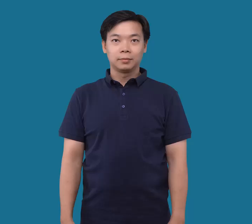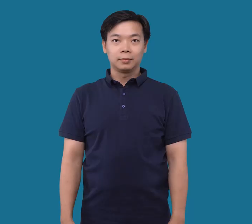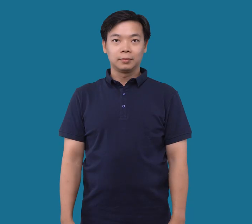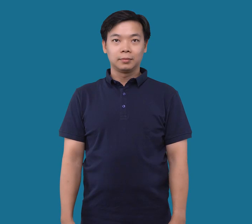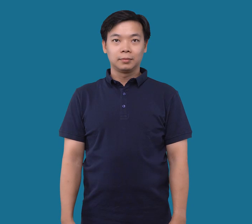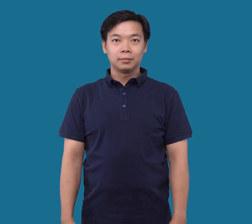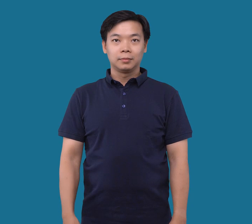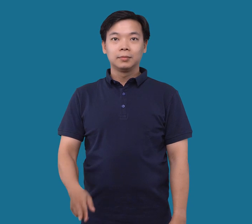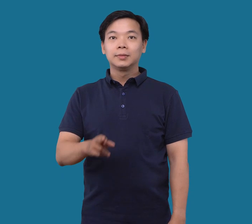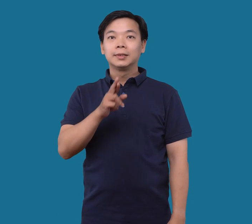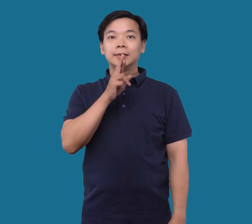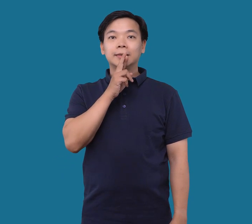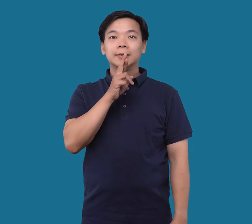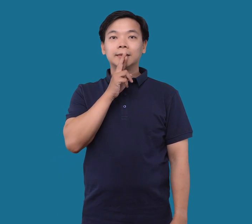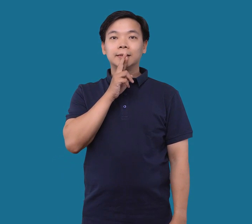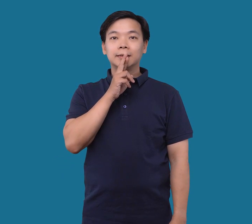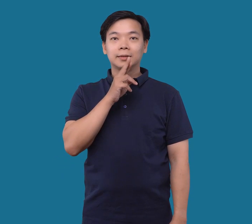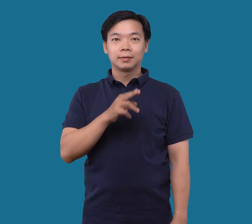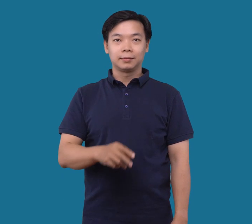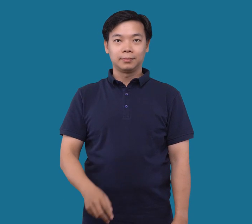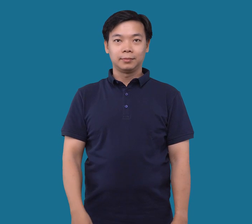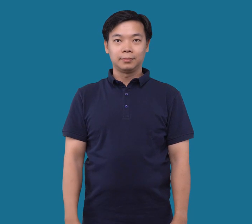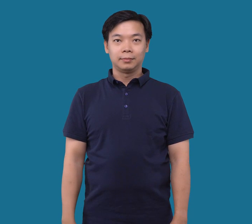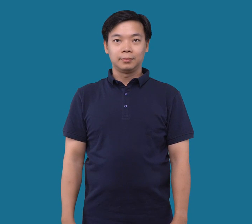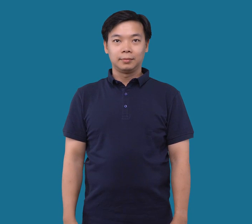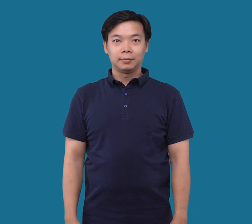anh rể